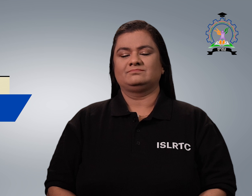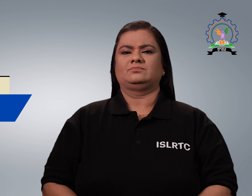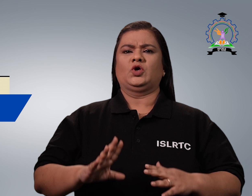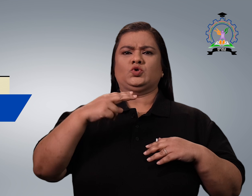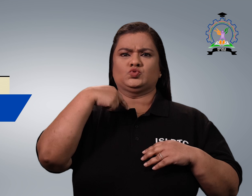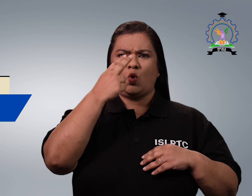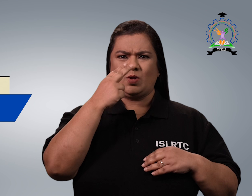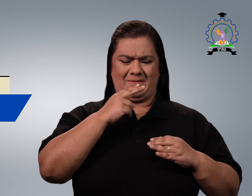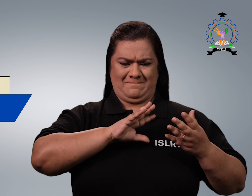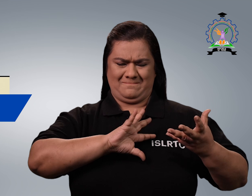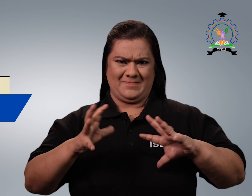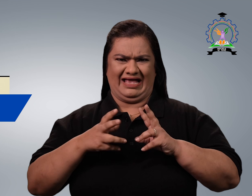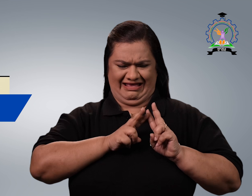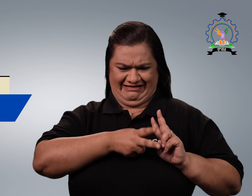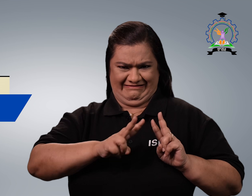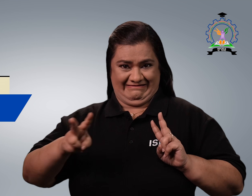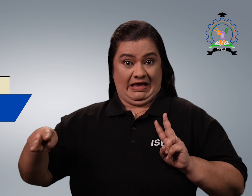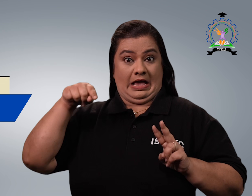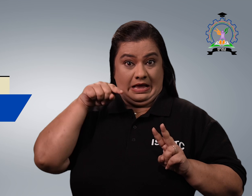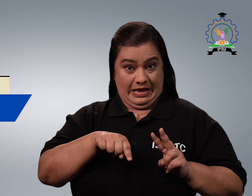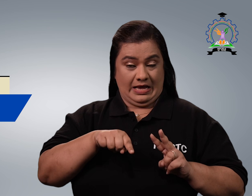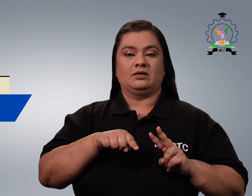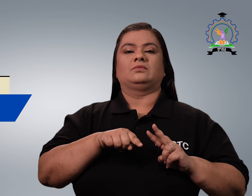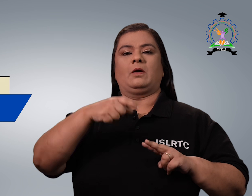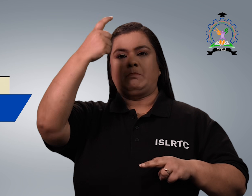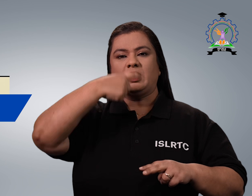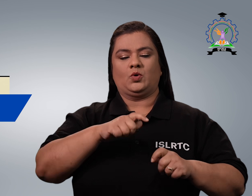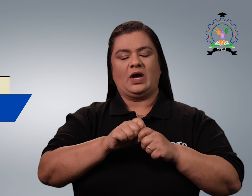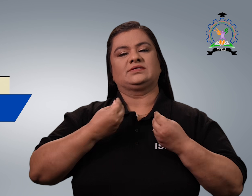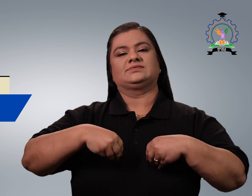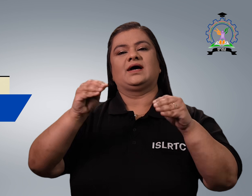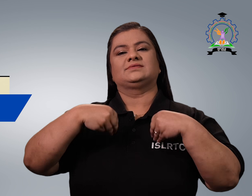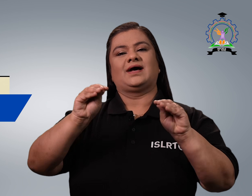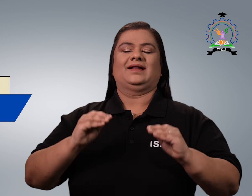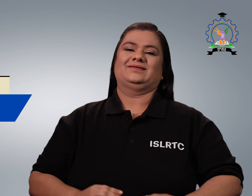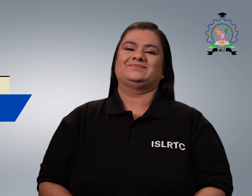A person that makes and sells chocolate.